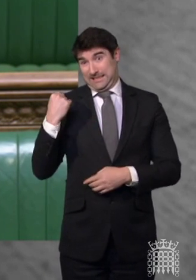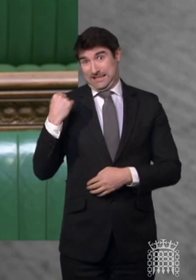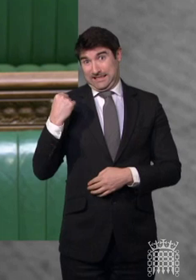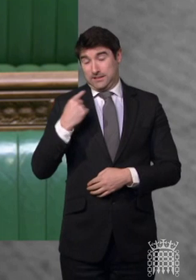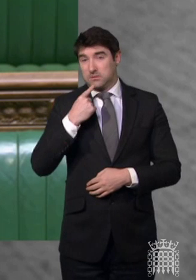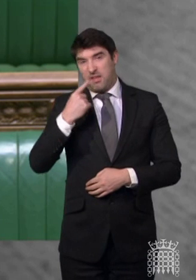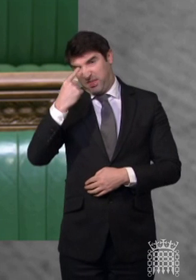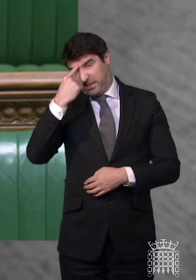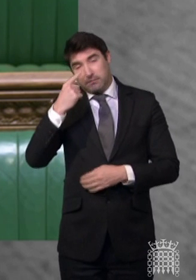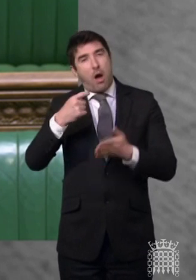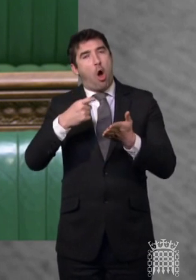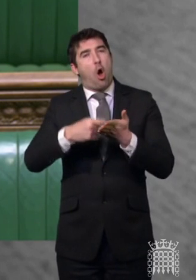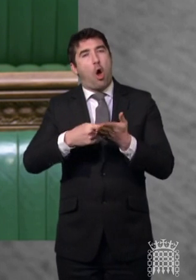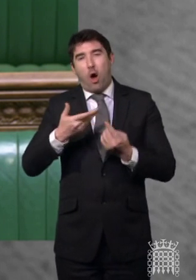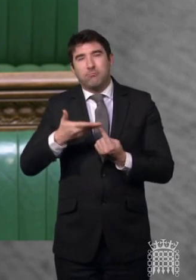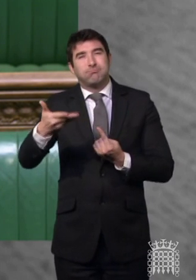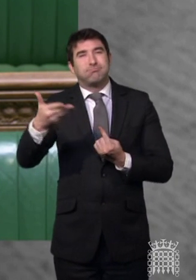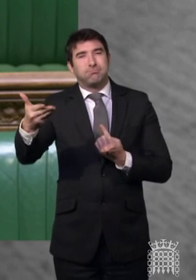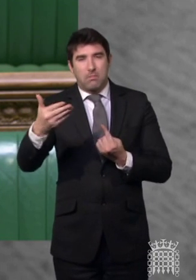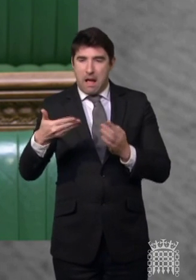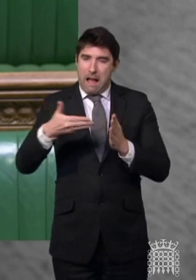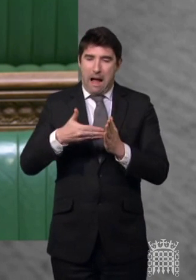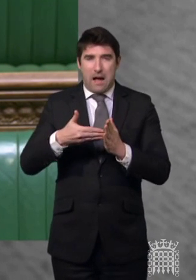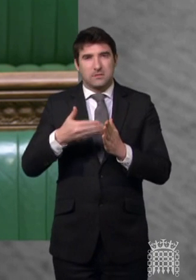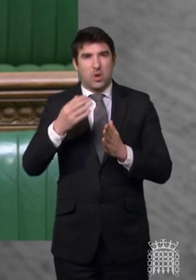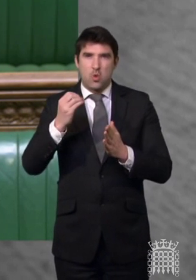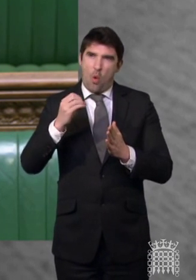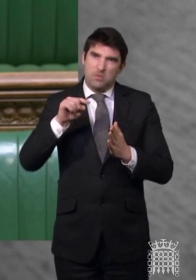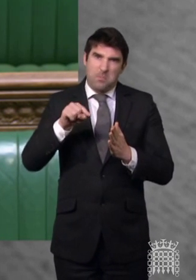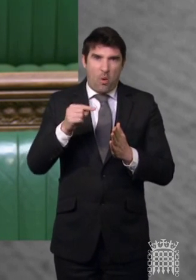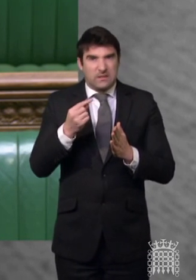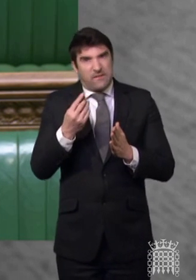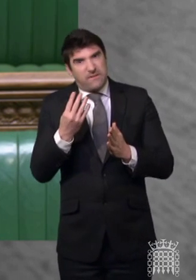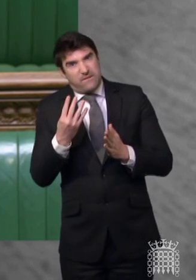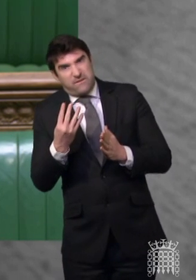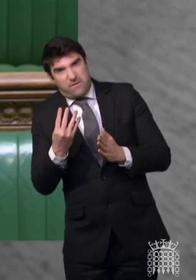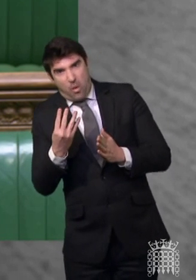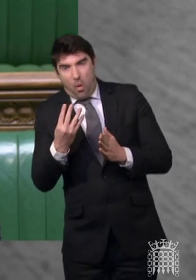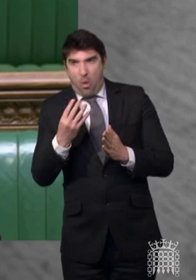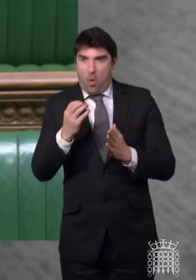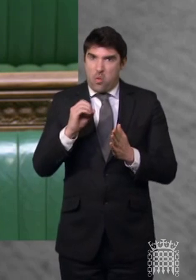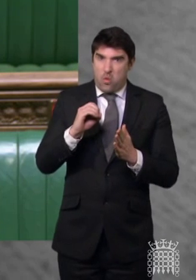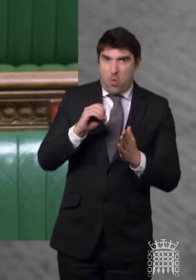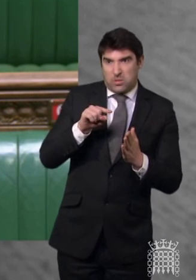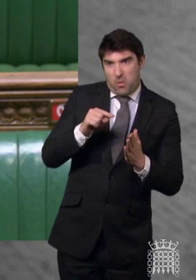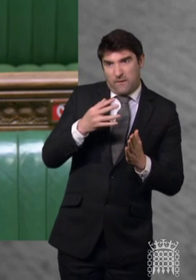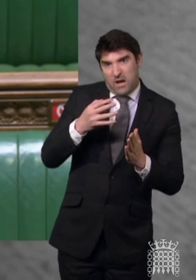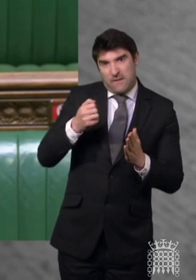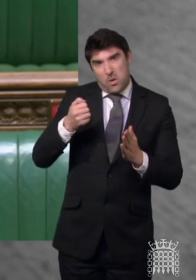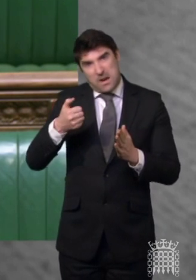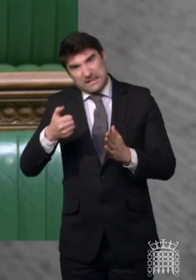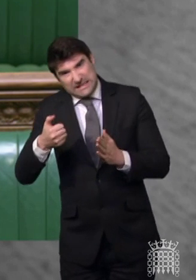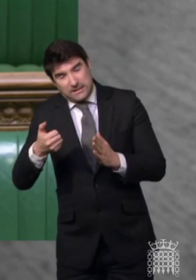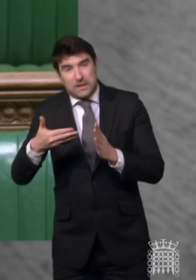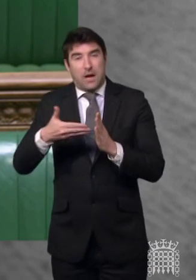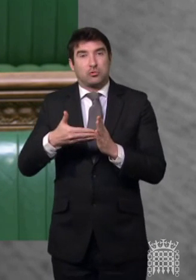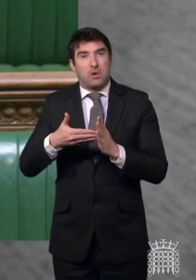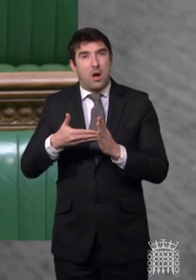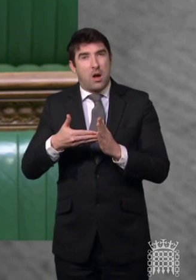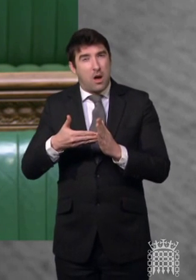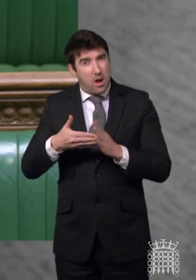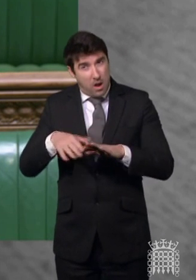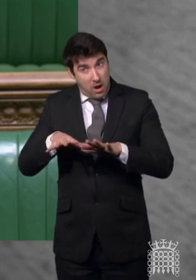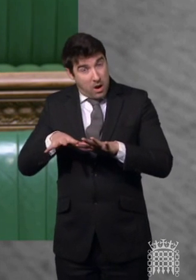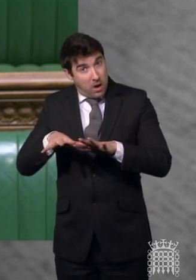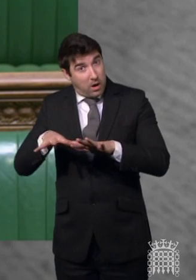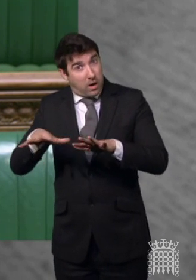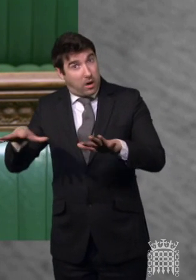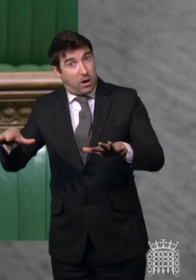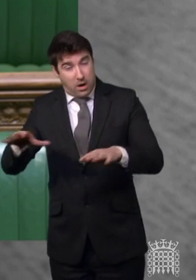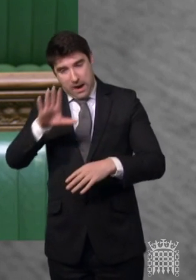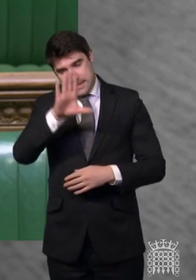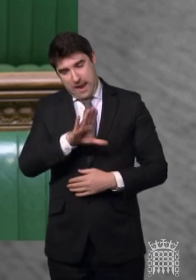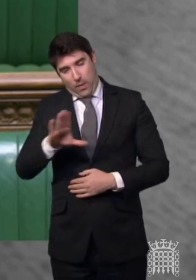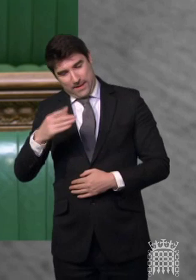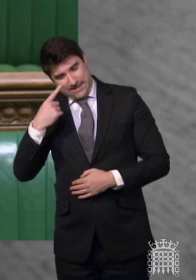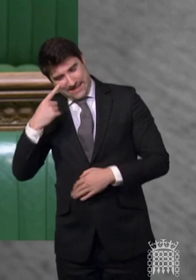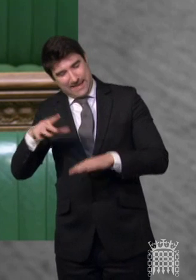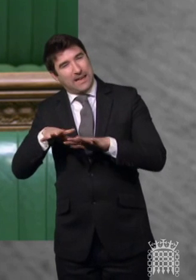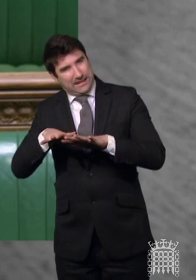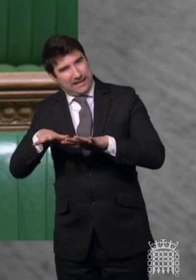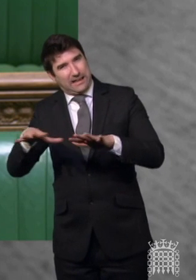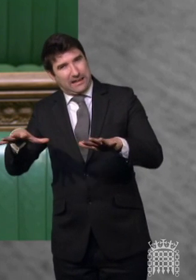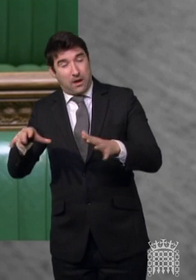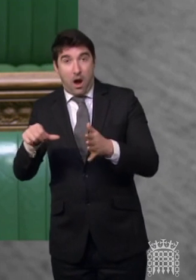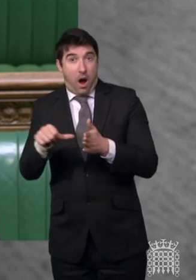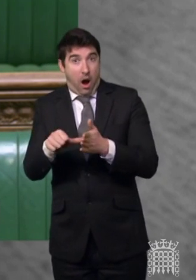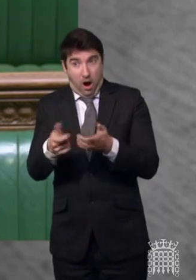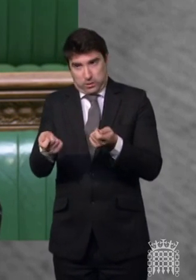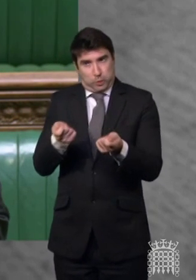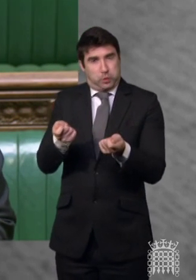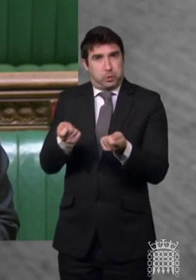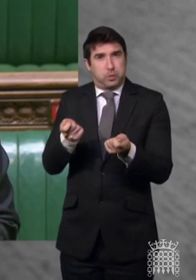Given that the first lockdown brought R down to about 0.6, and the second down to about 0.8, it will surely be harder to bring infections under control, so harder measures will be needed.